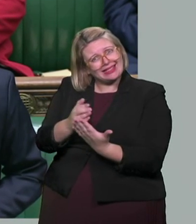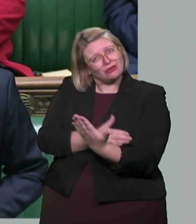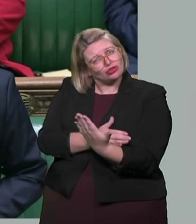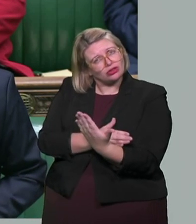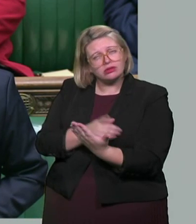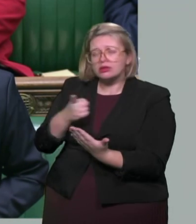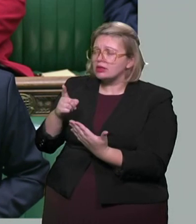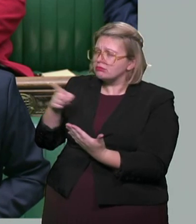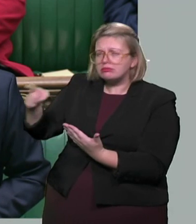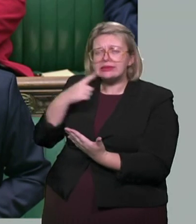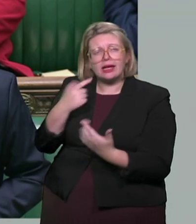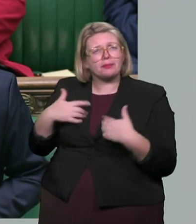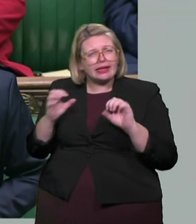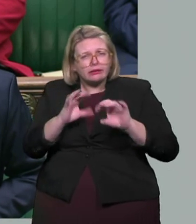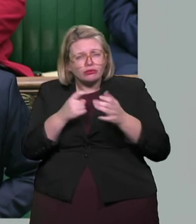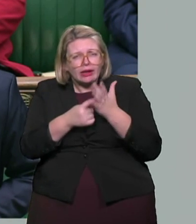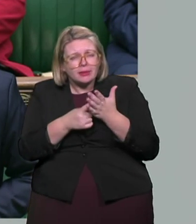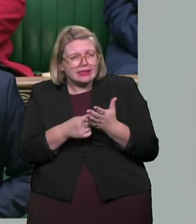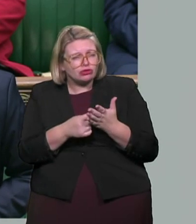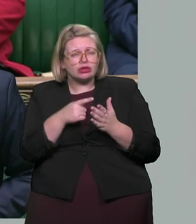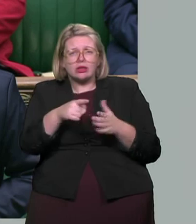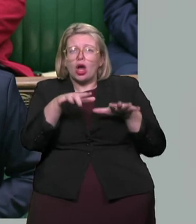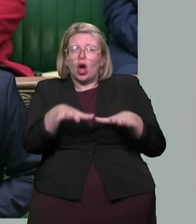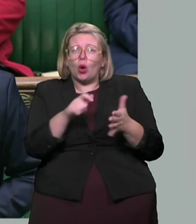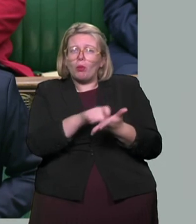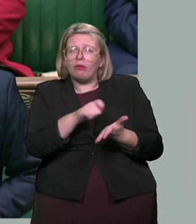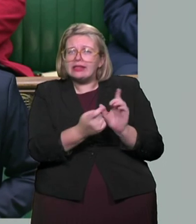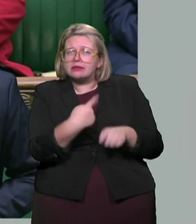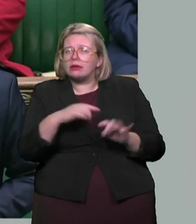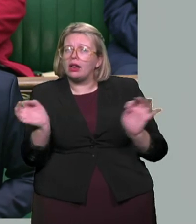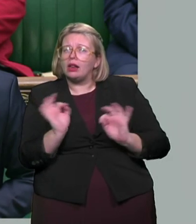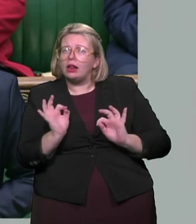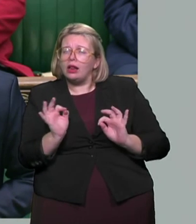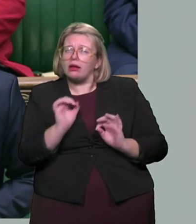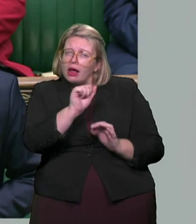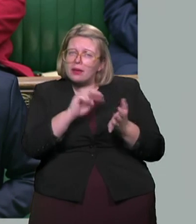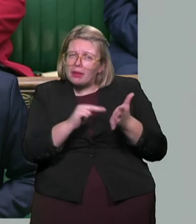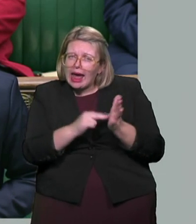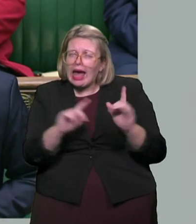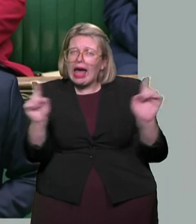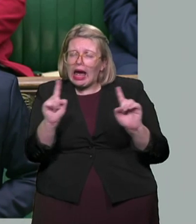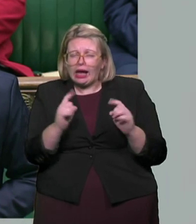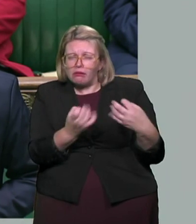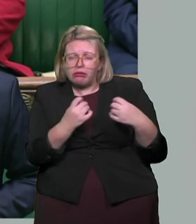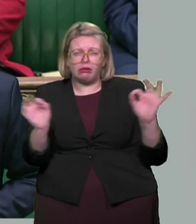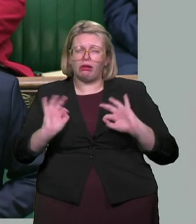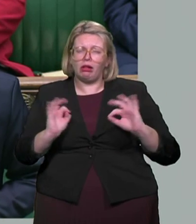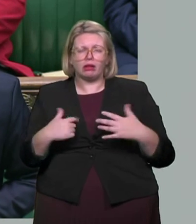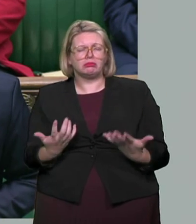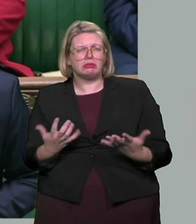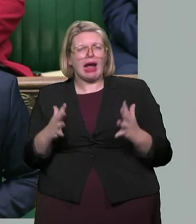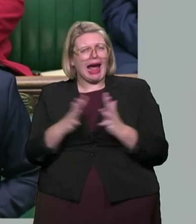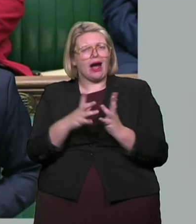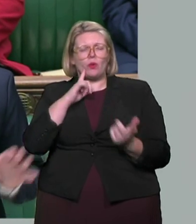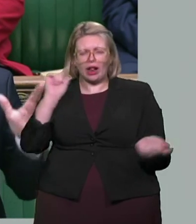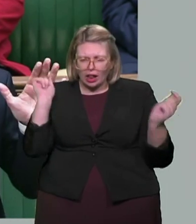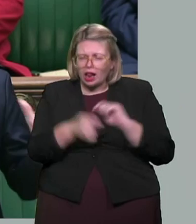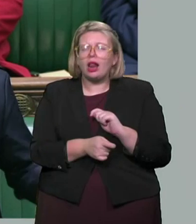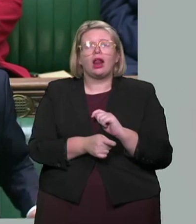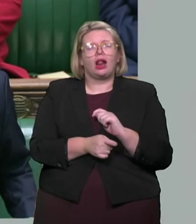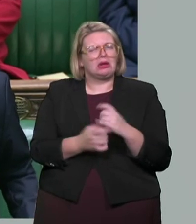“I have had no feedback from the Home Office on their plans in relation to our report on the absence of a coherent legal framework to tackle hateful extremism”.